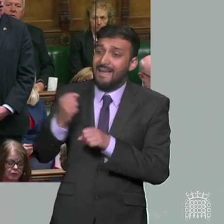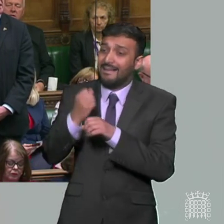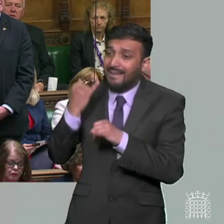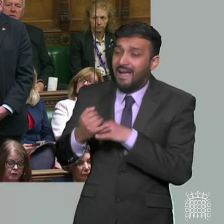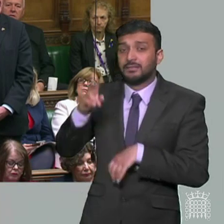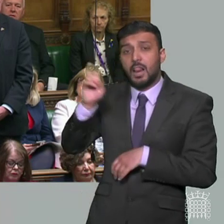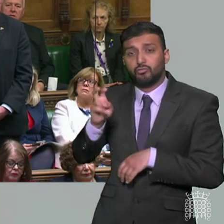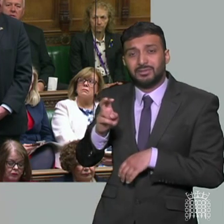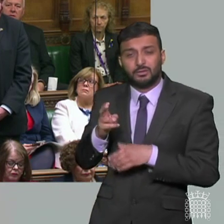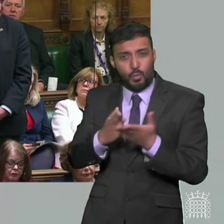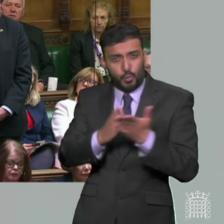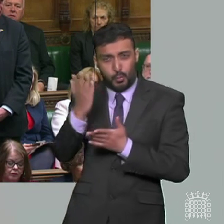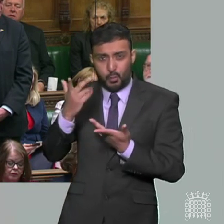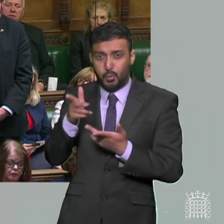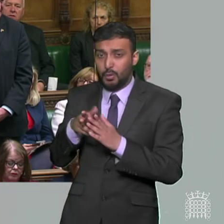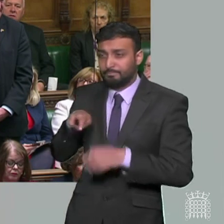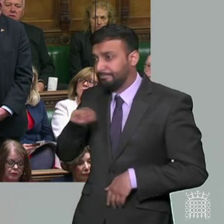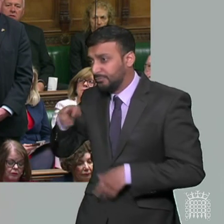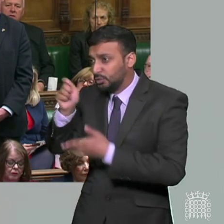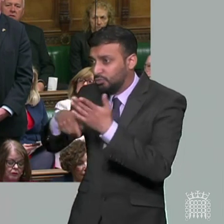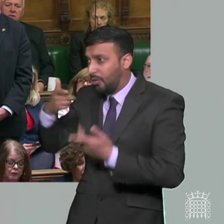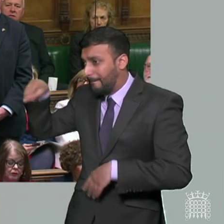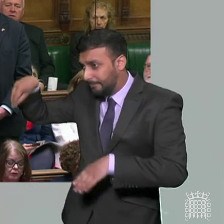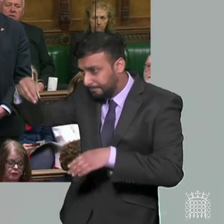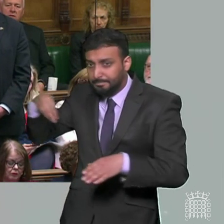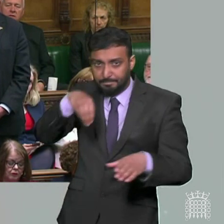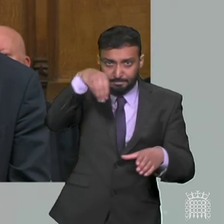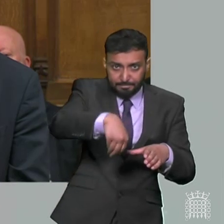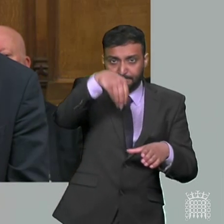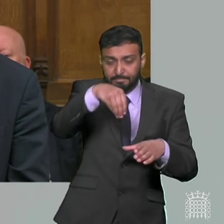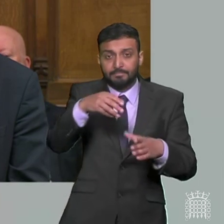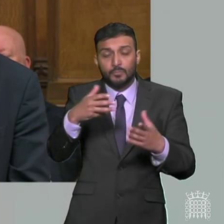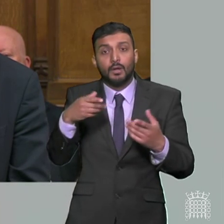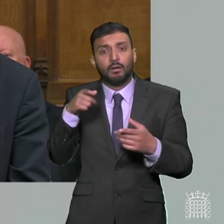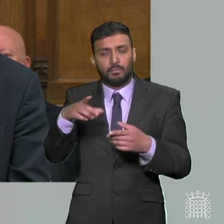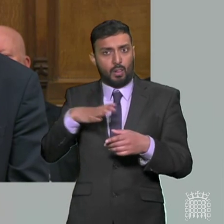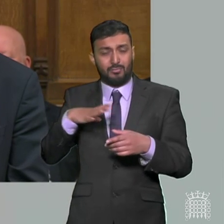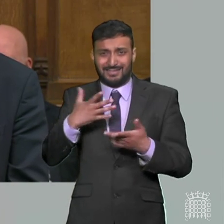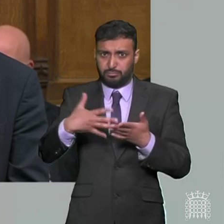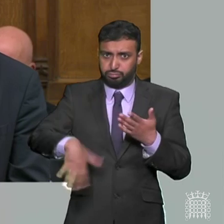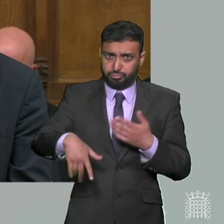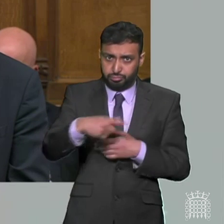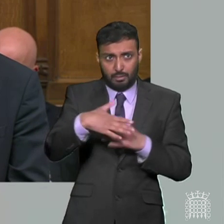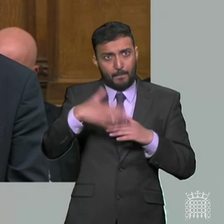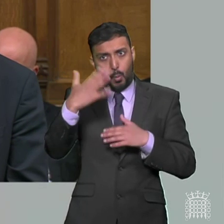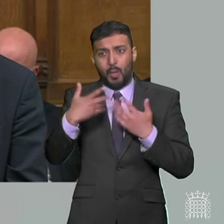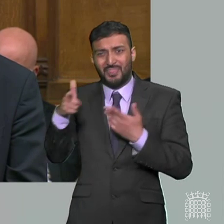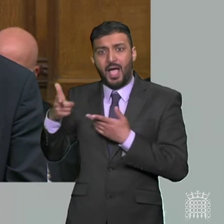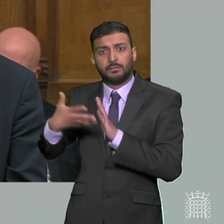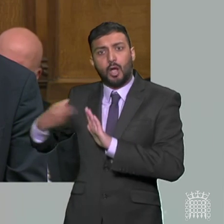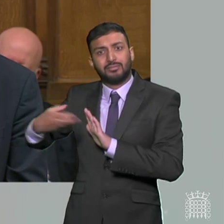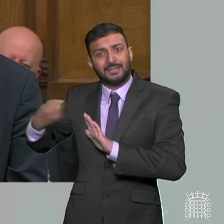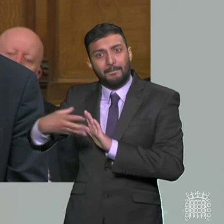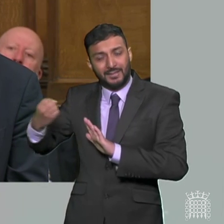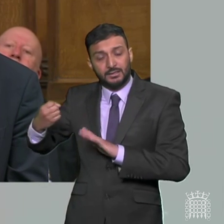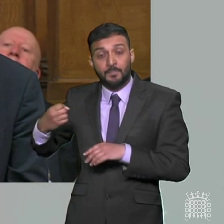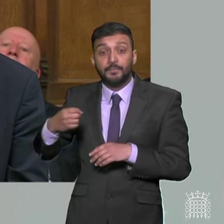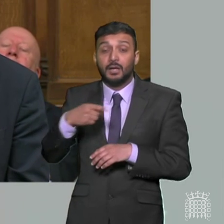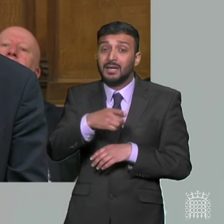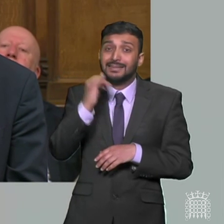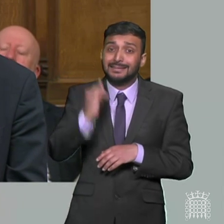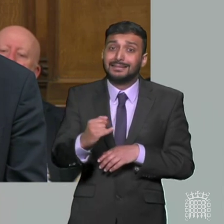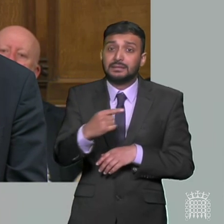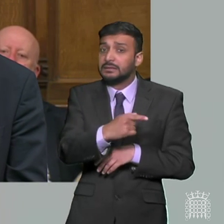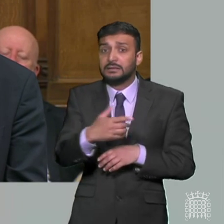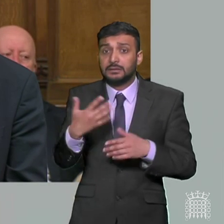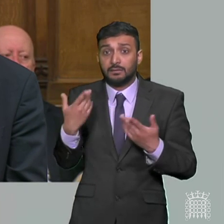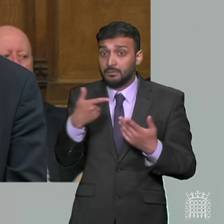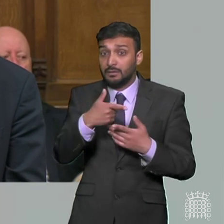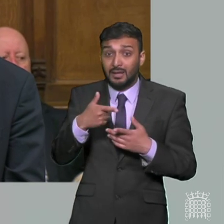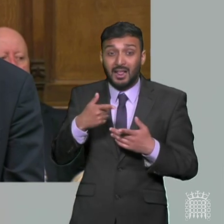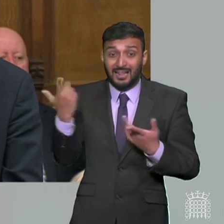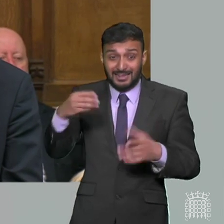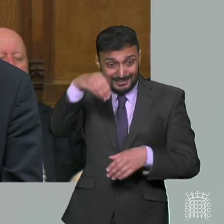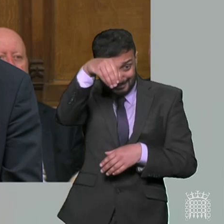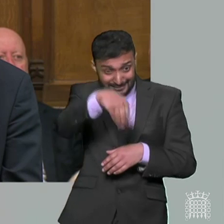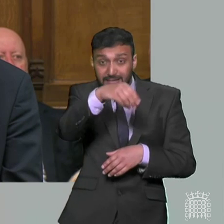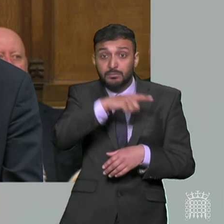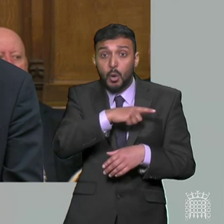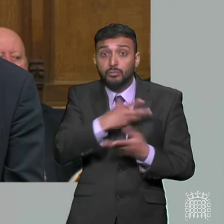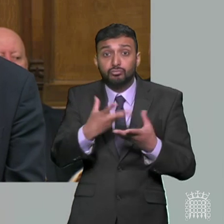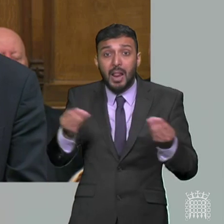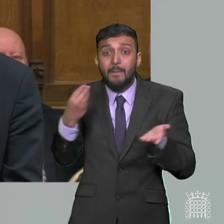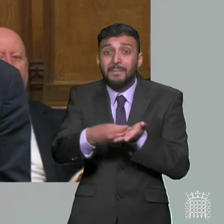They are already paying more for their energy than direct debit customers, and the number of people who are disconnecting themselves because they have run out of money for the meter is increasing.